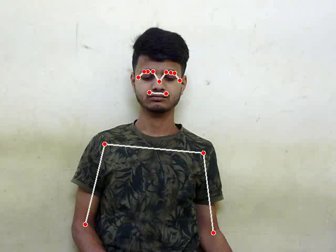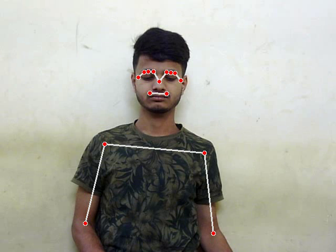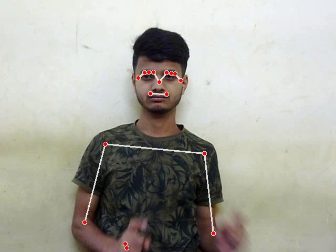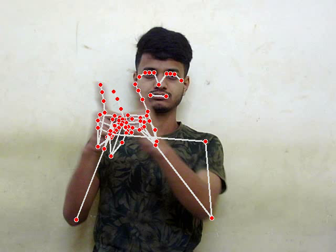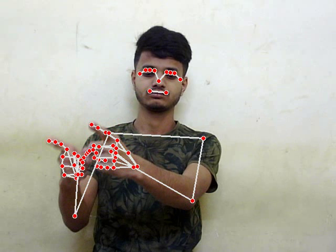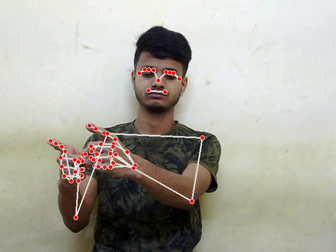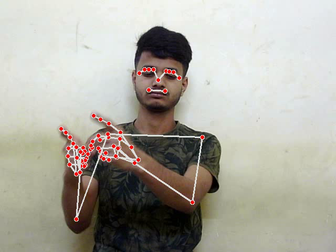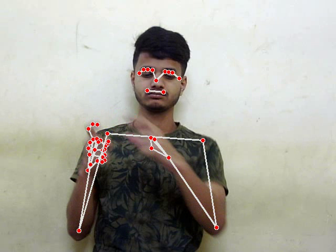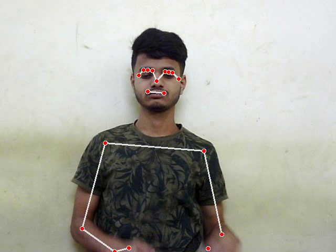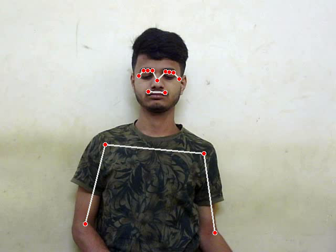go